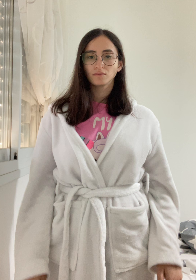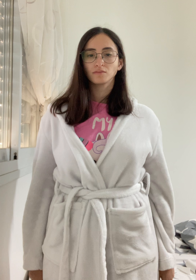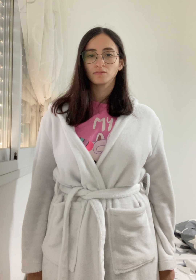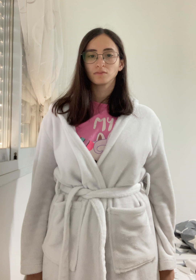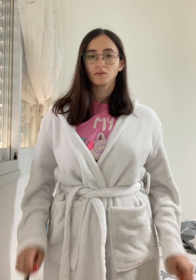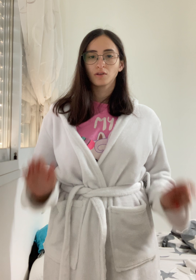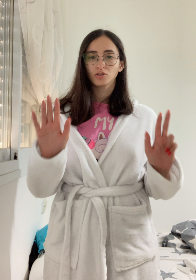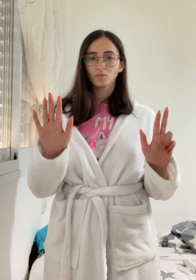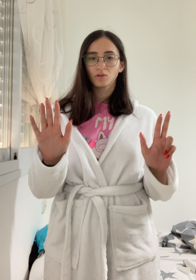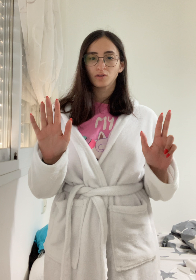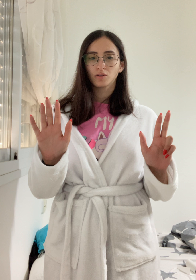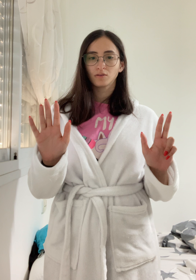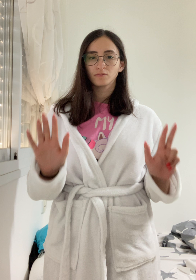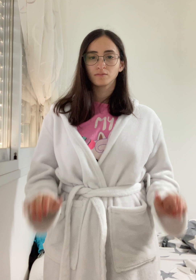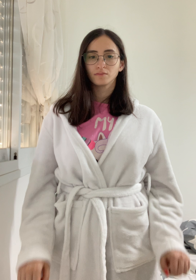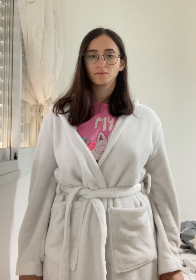שמונה